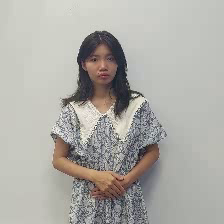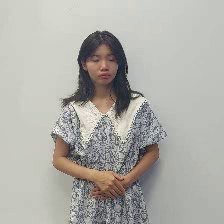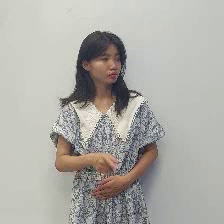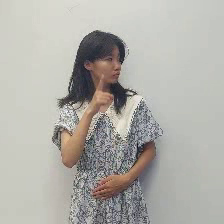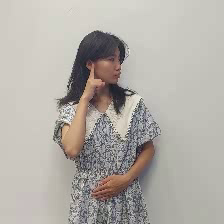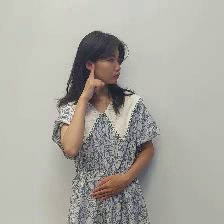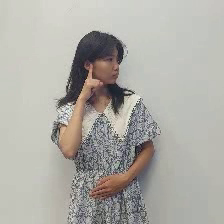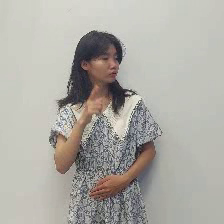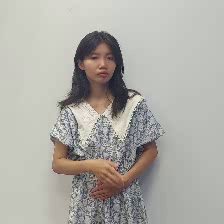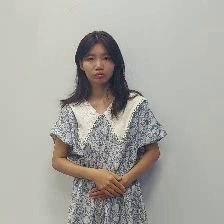Nghe